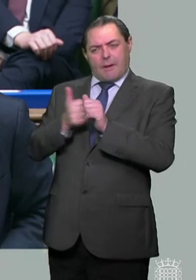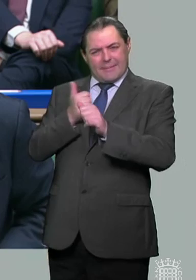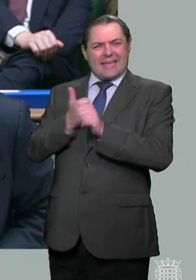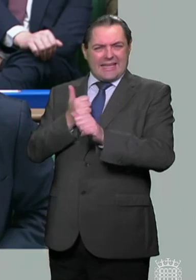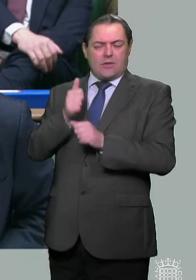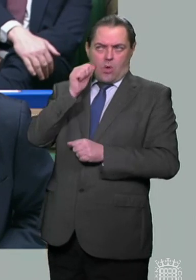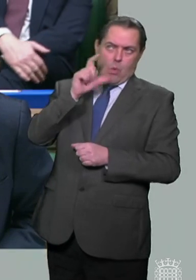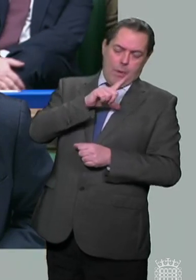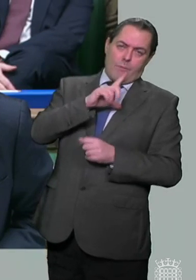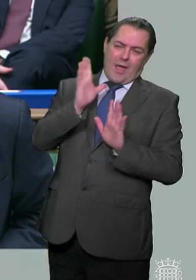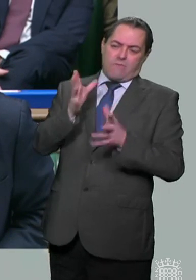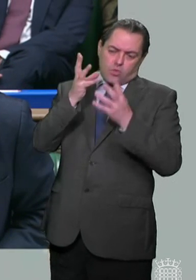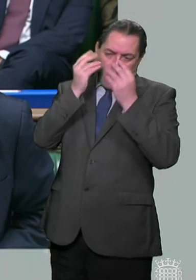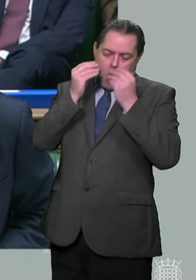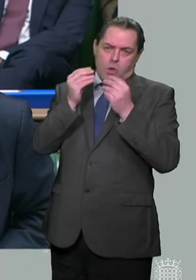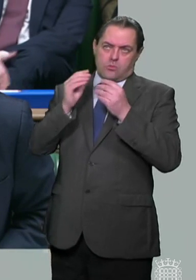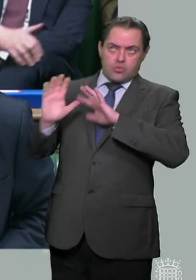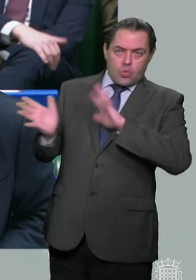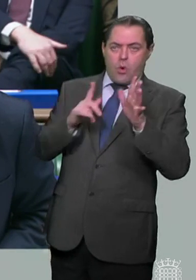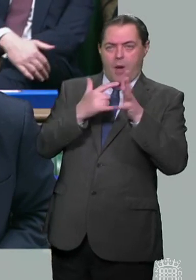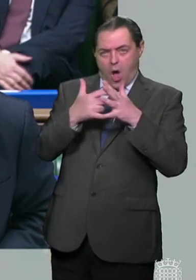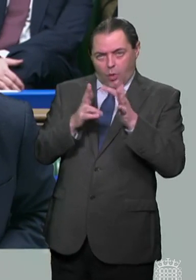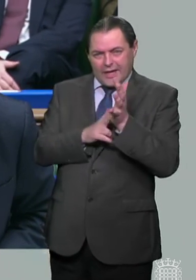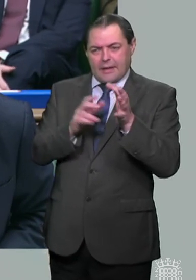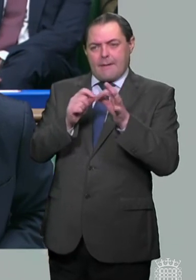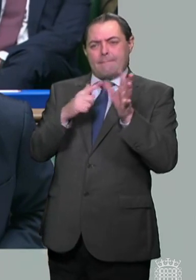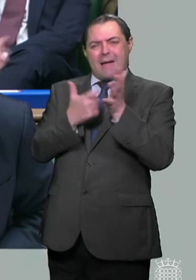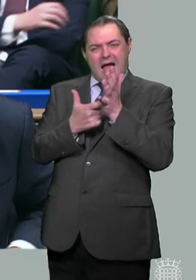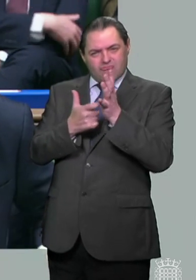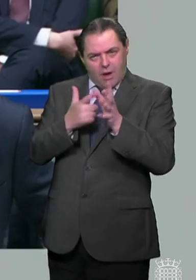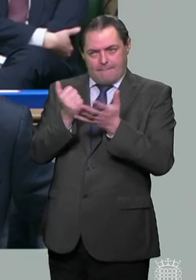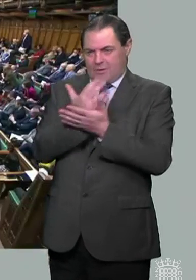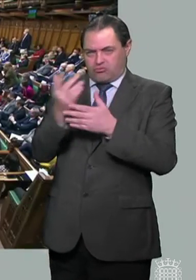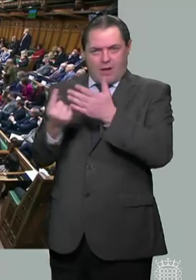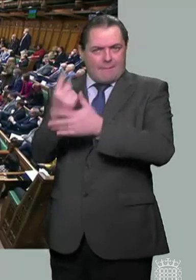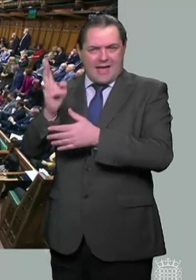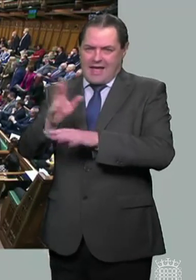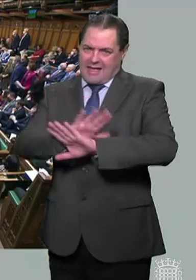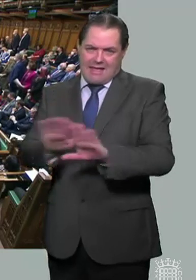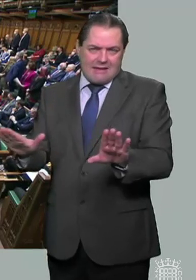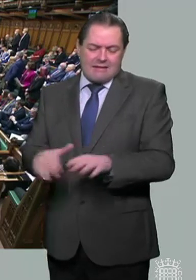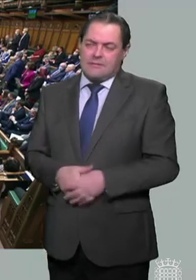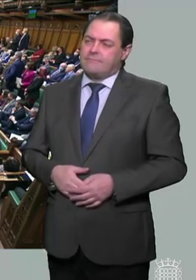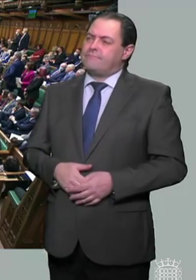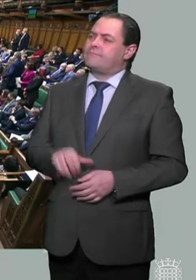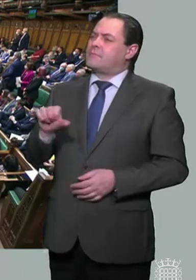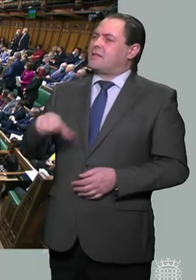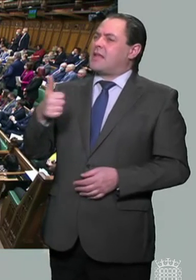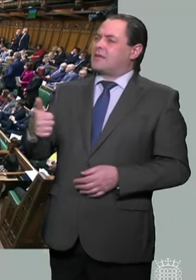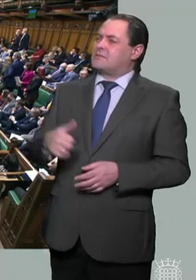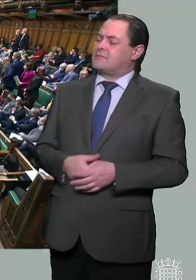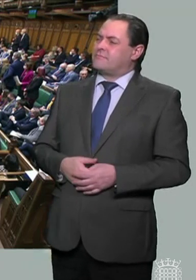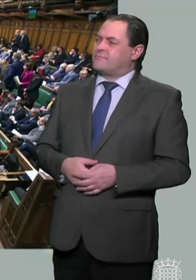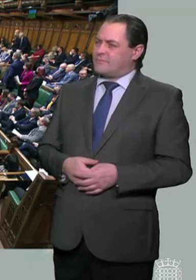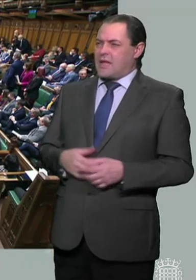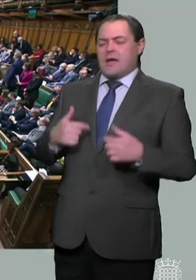We must learn the lessons from Storms Arwen and Barra and ensure nothing like that happens again.